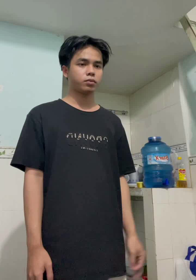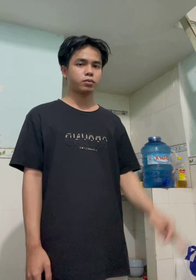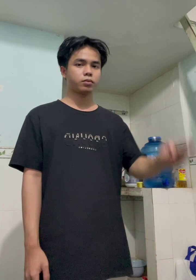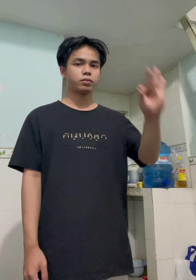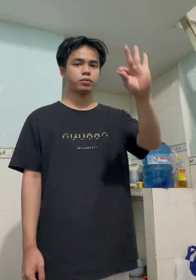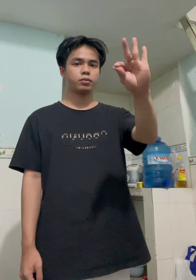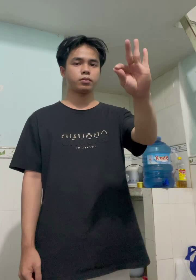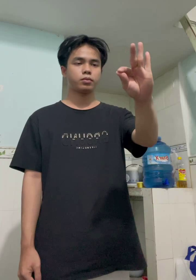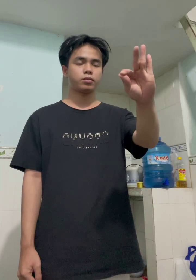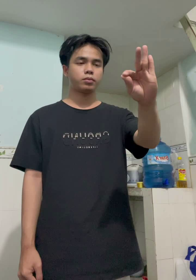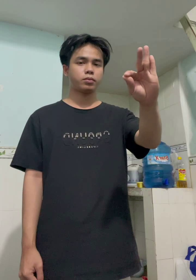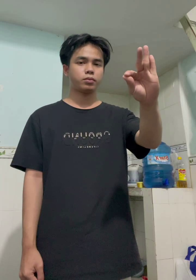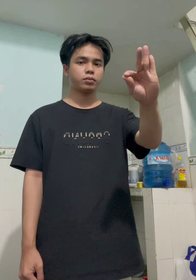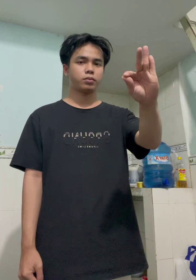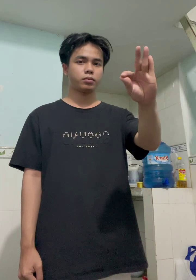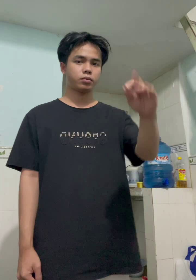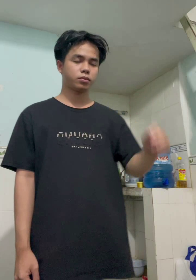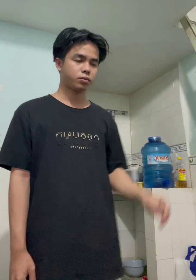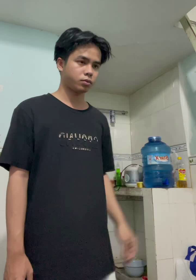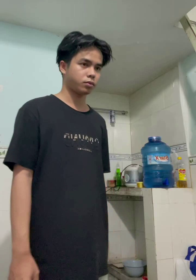t